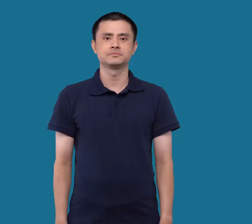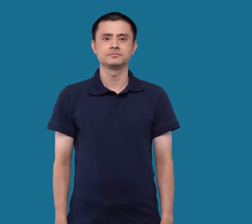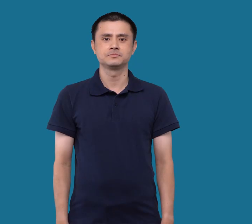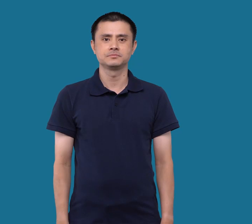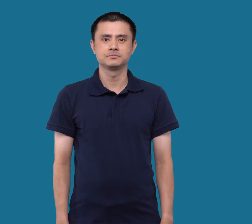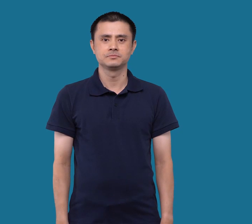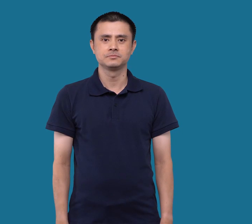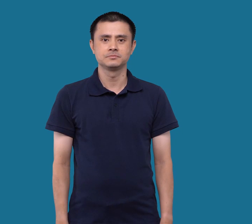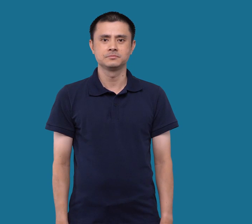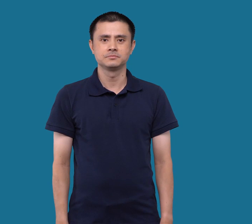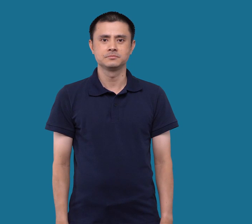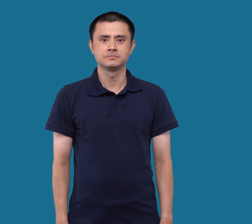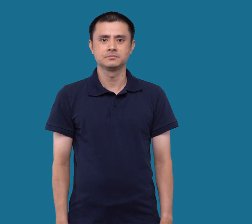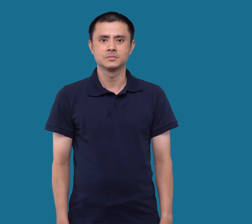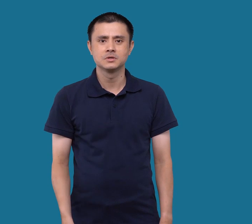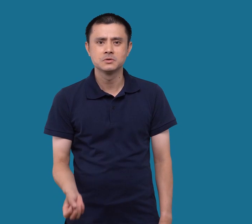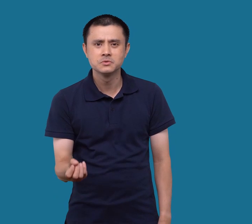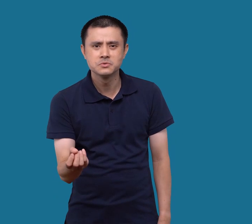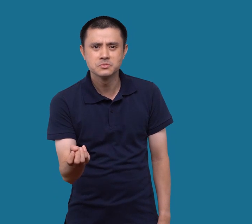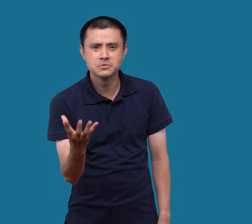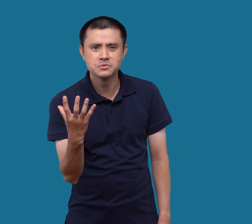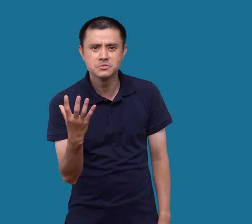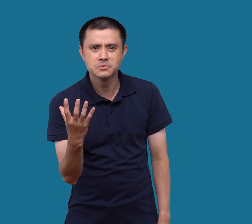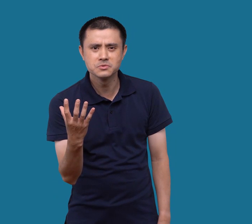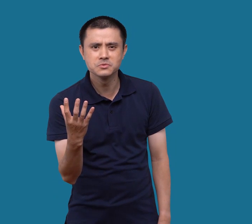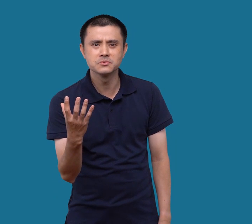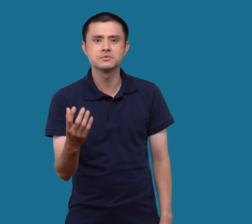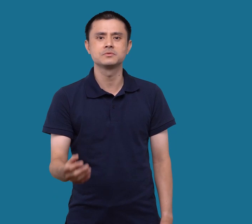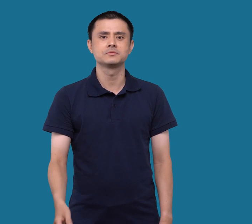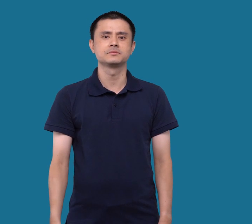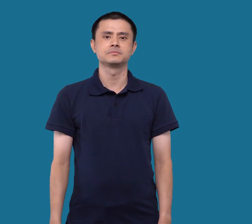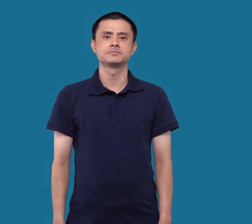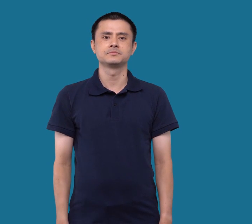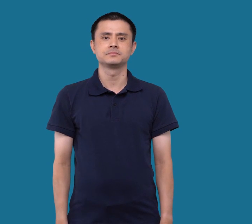bao nhiêu?